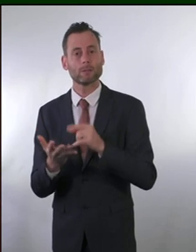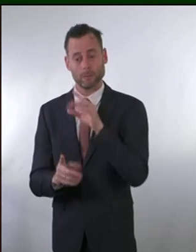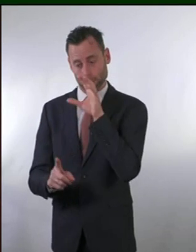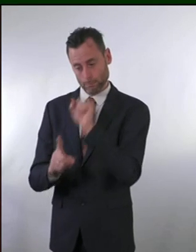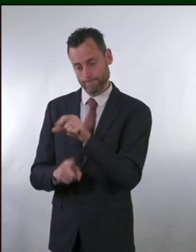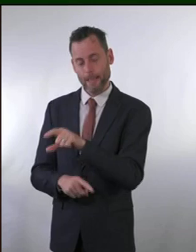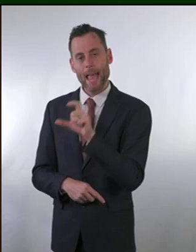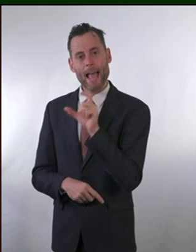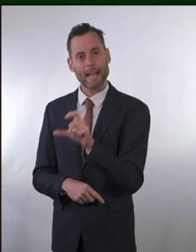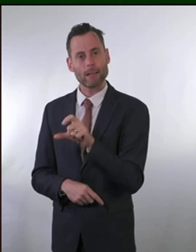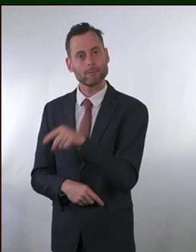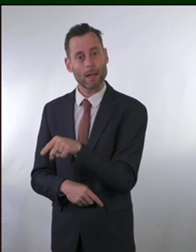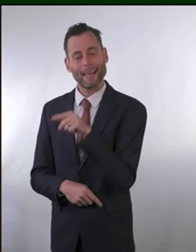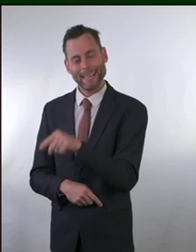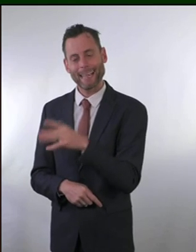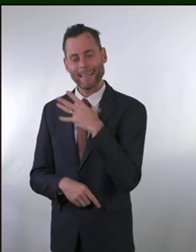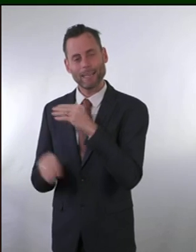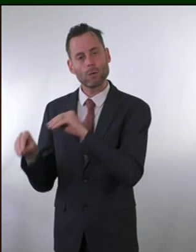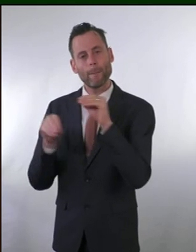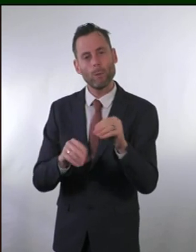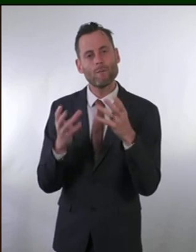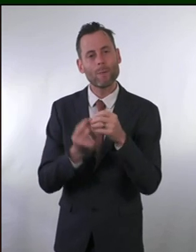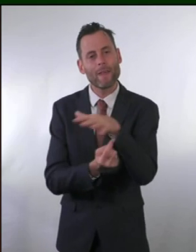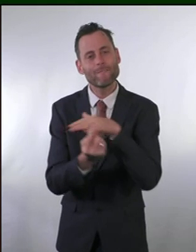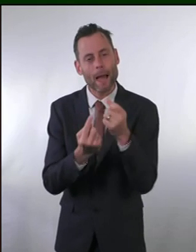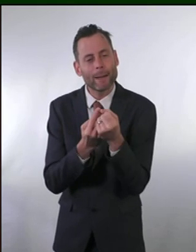He urgently needs to move closer to his family for support.